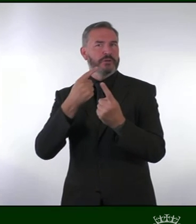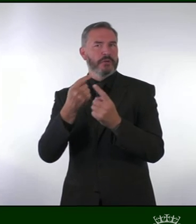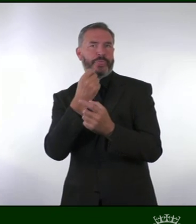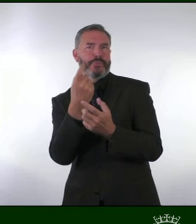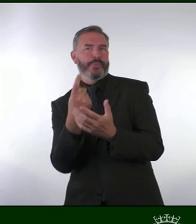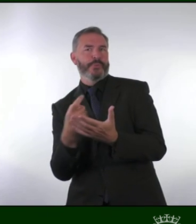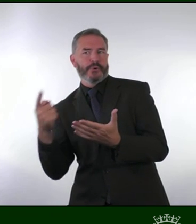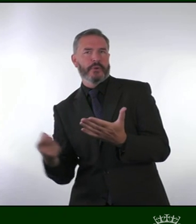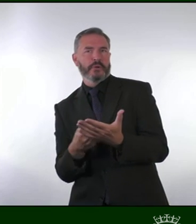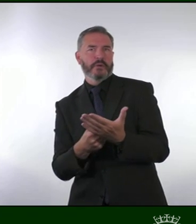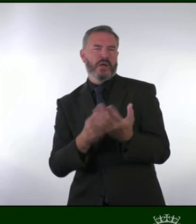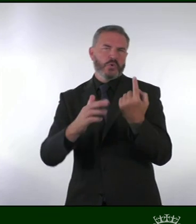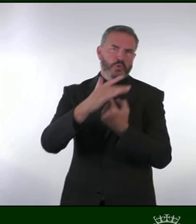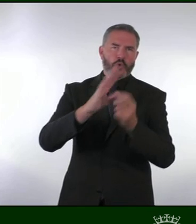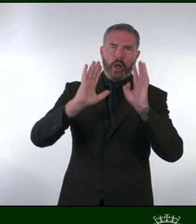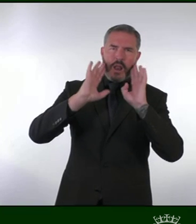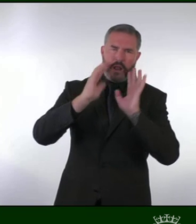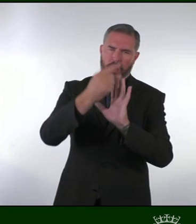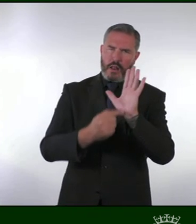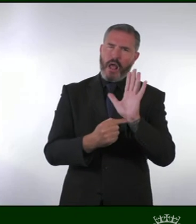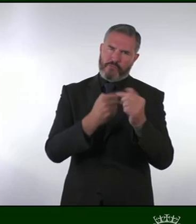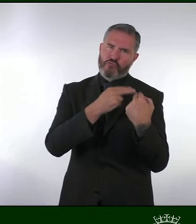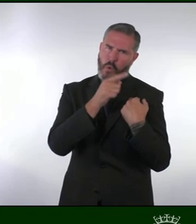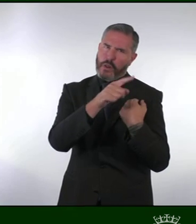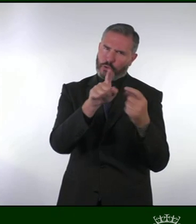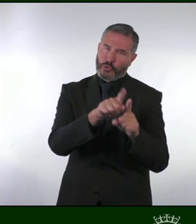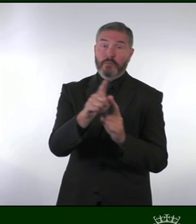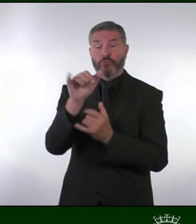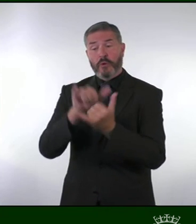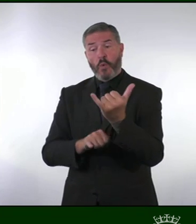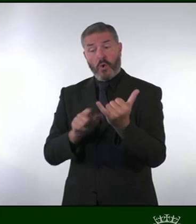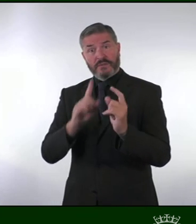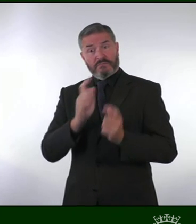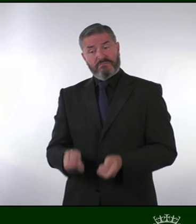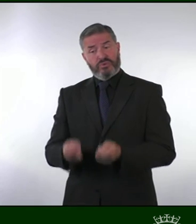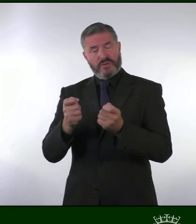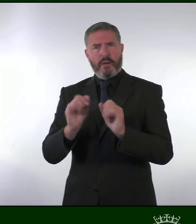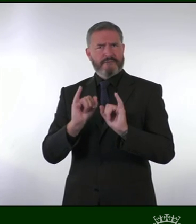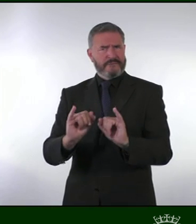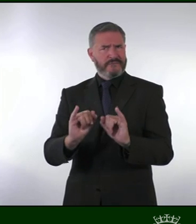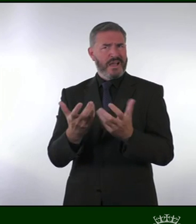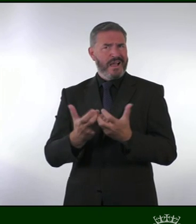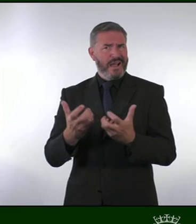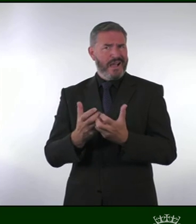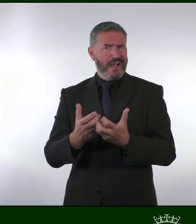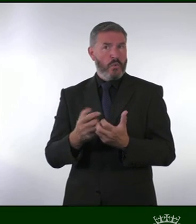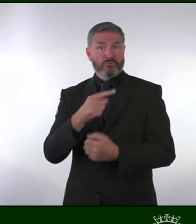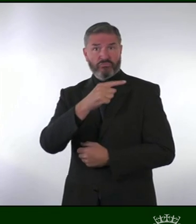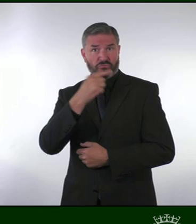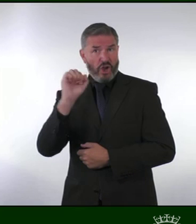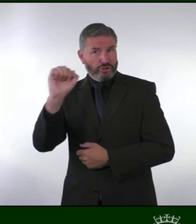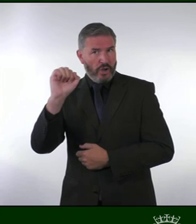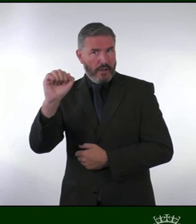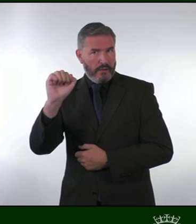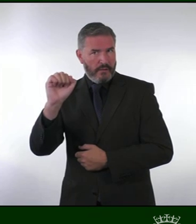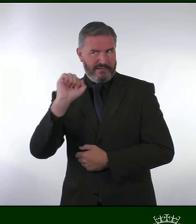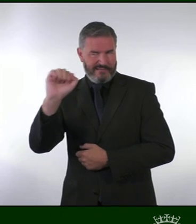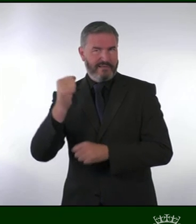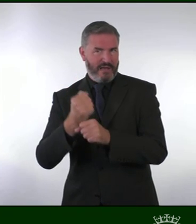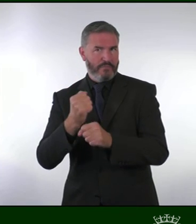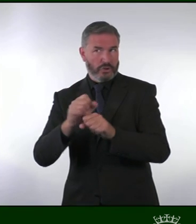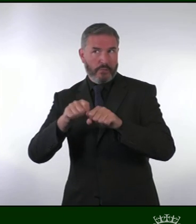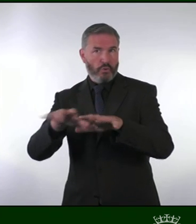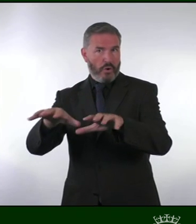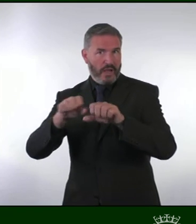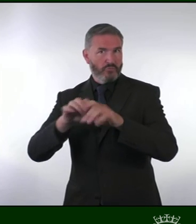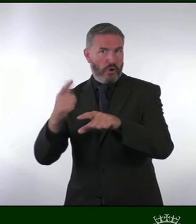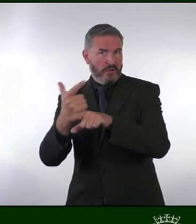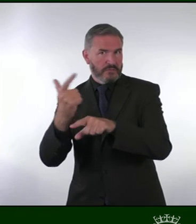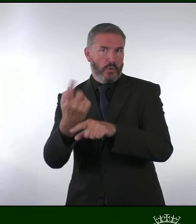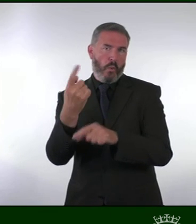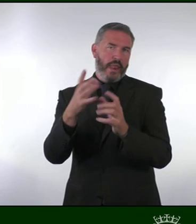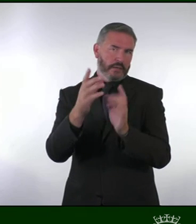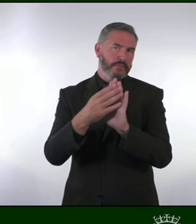Obviously, social media companies have a big role to play, but the report also highlights “serious distortions in the coverage provided by Russian state-owned international broadcasters such as RT”.